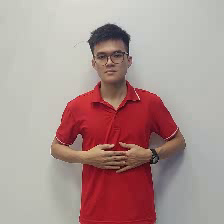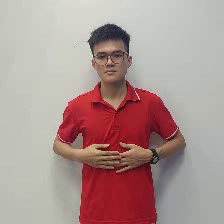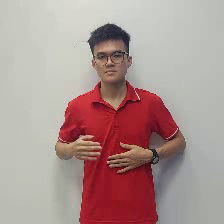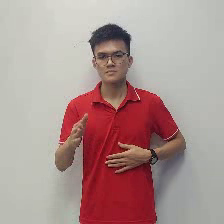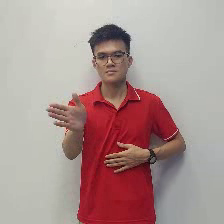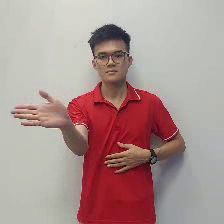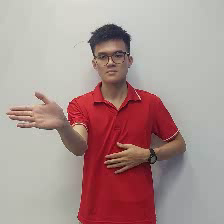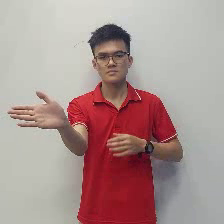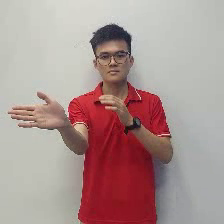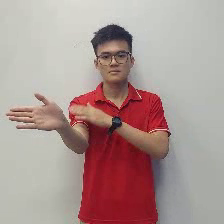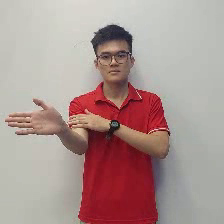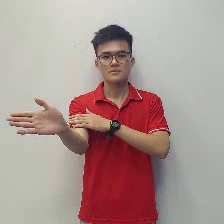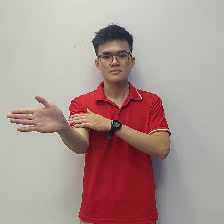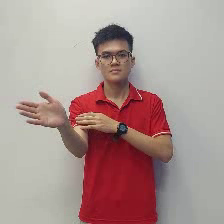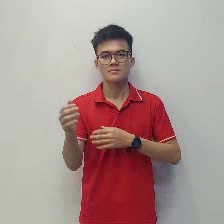Rẽ phải